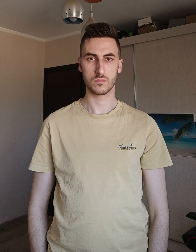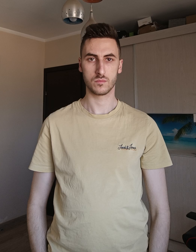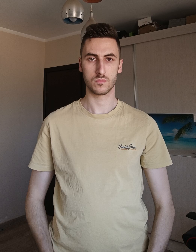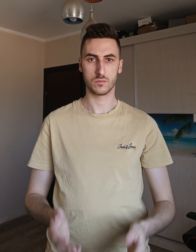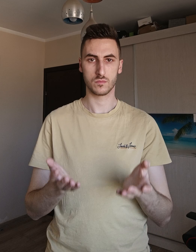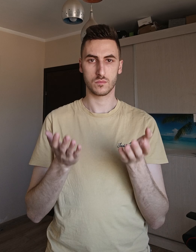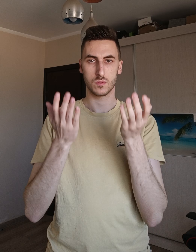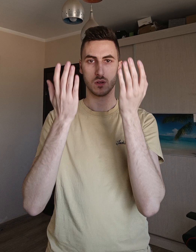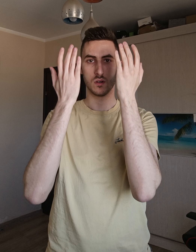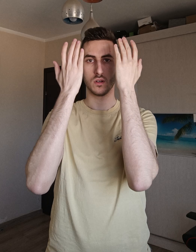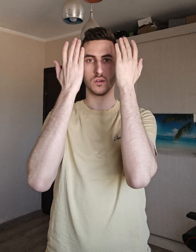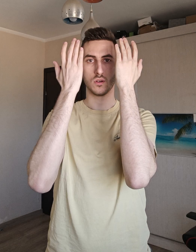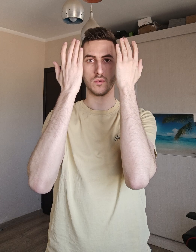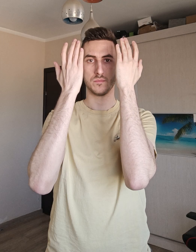לקרוא